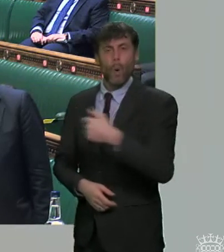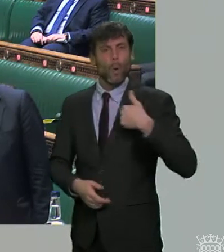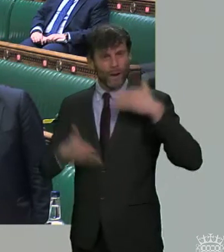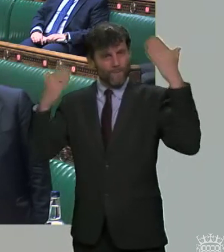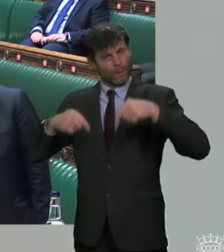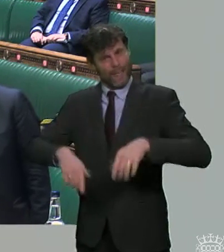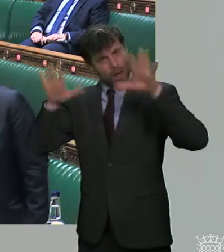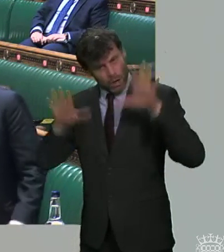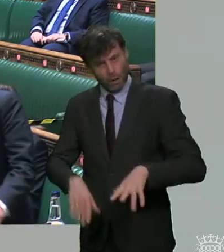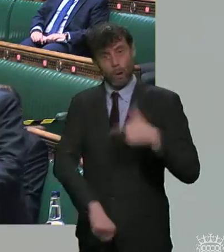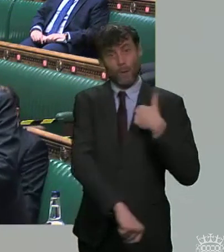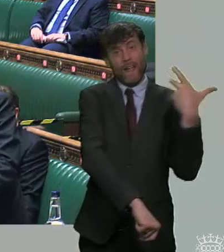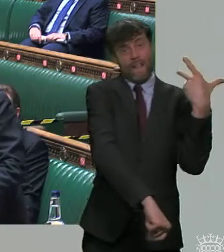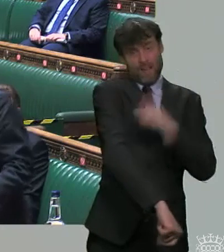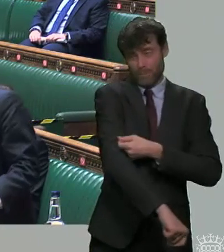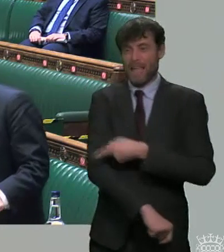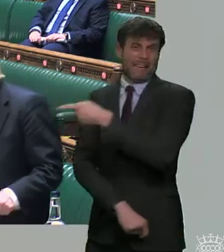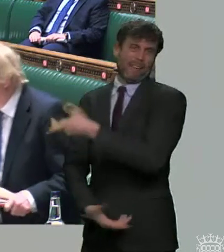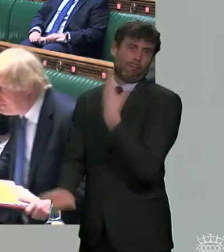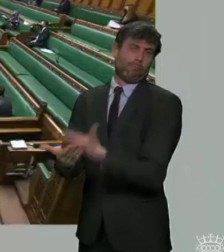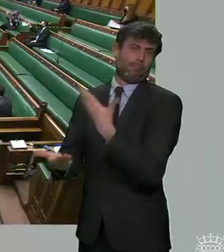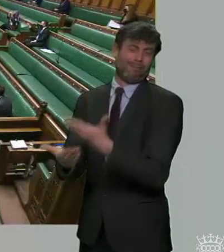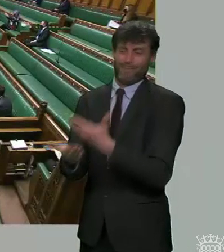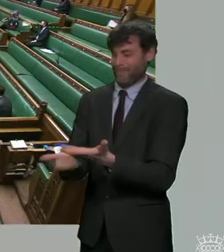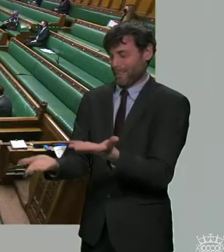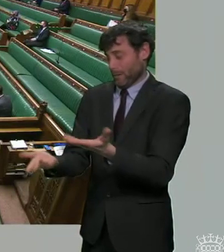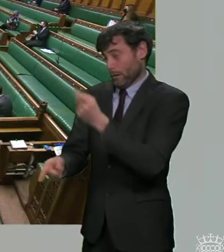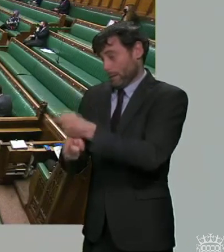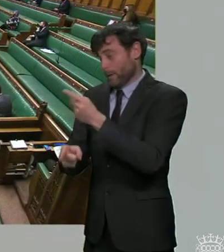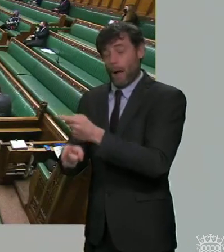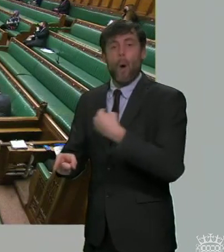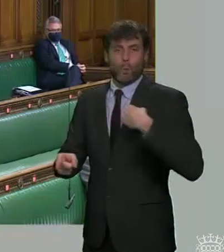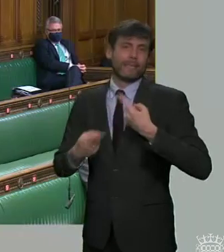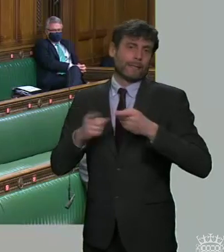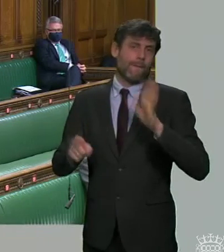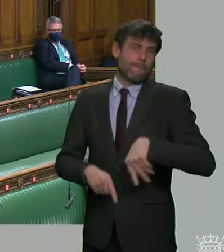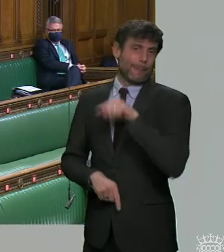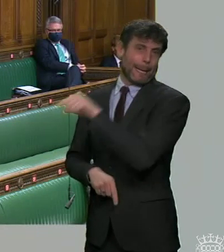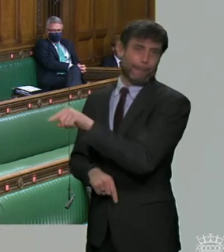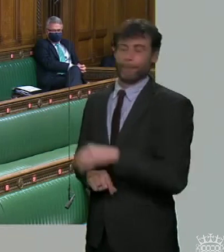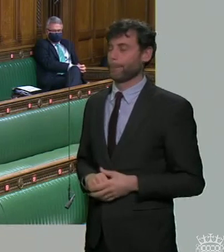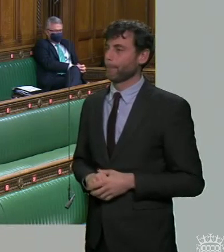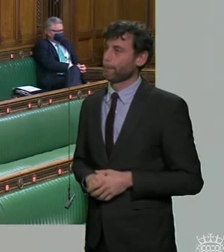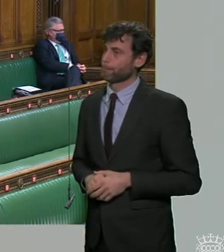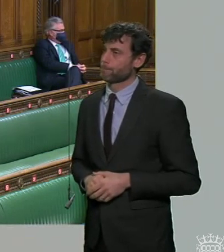We vaccinate, he vacillates, and that is the difference.